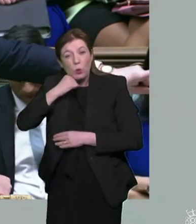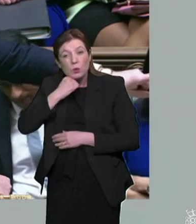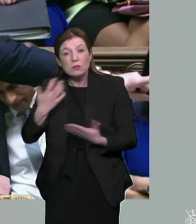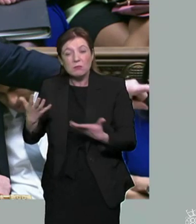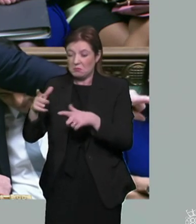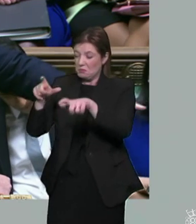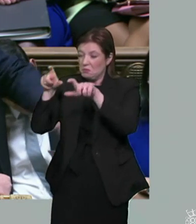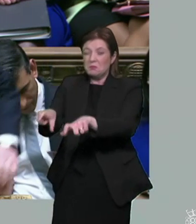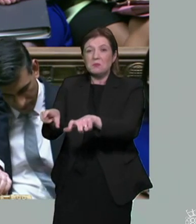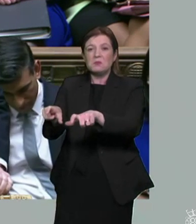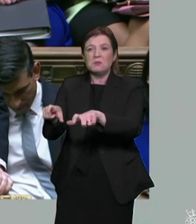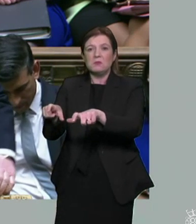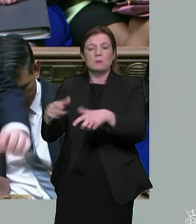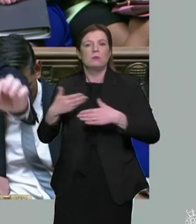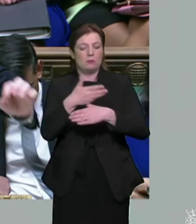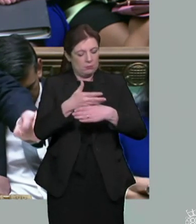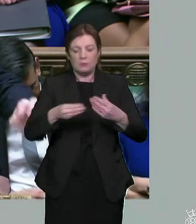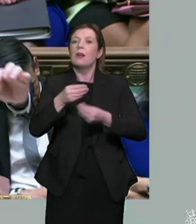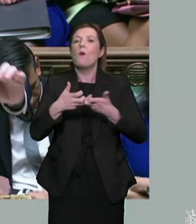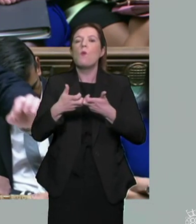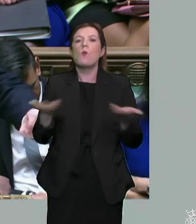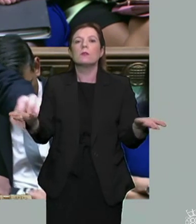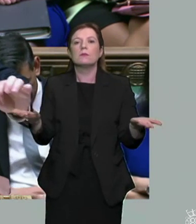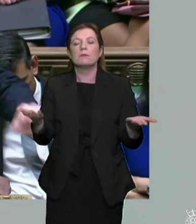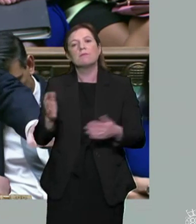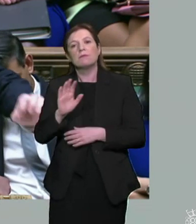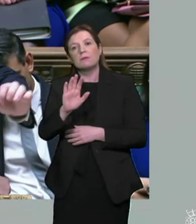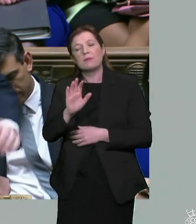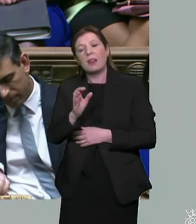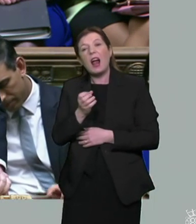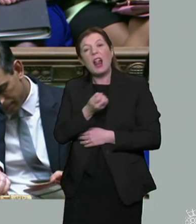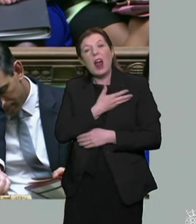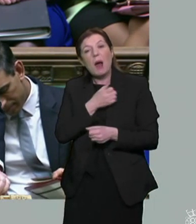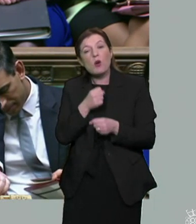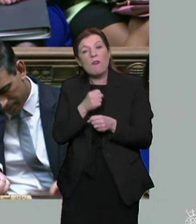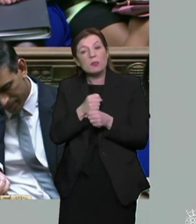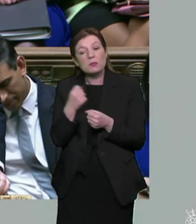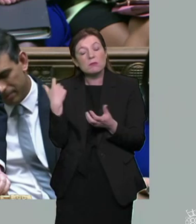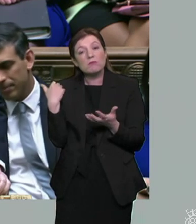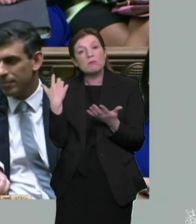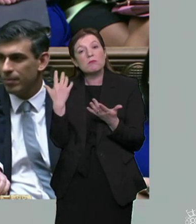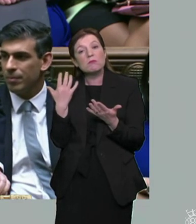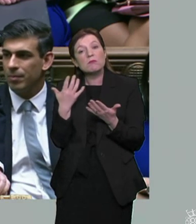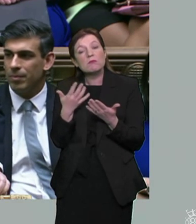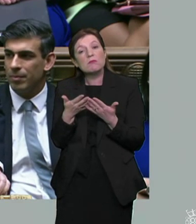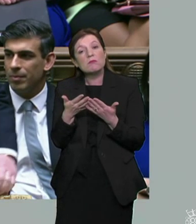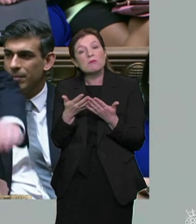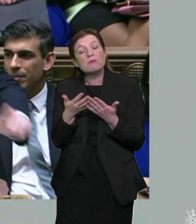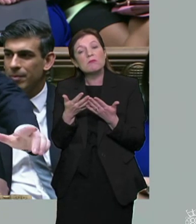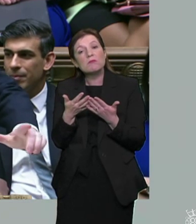There has never been a Labour Government that left office with unemployment lower than when they began.